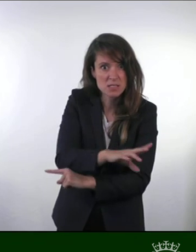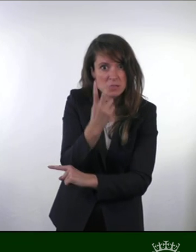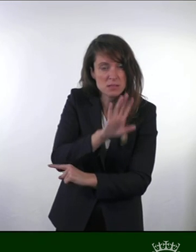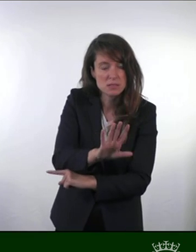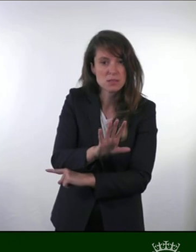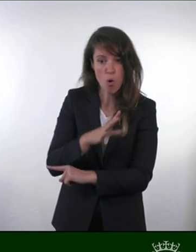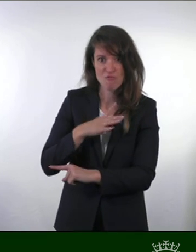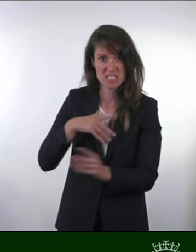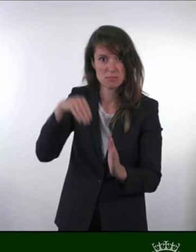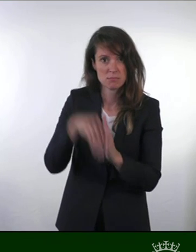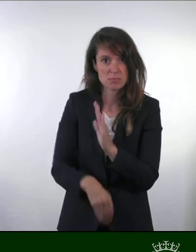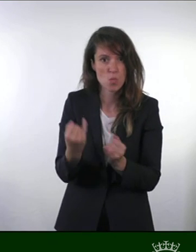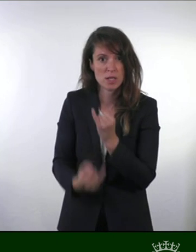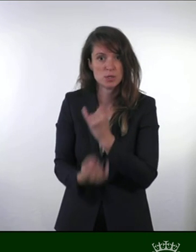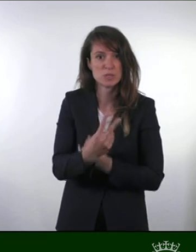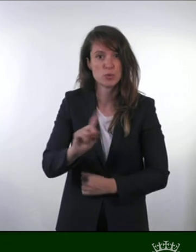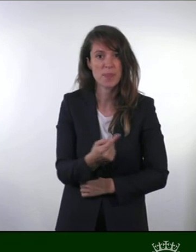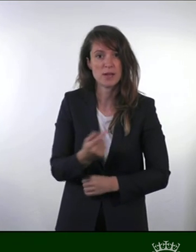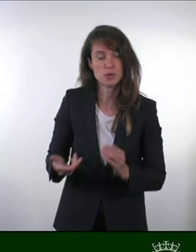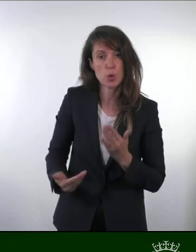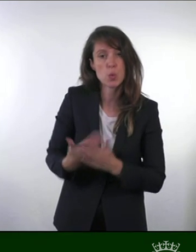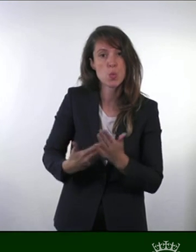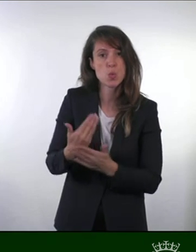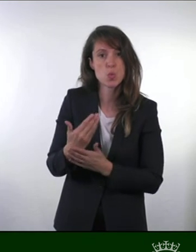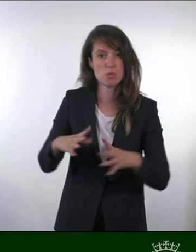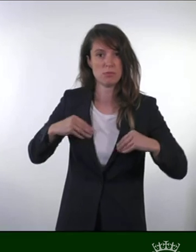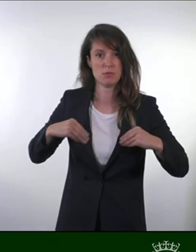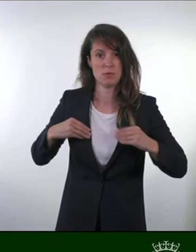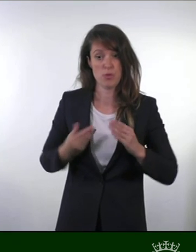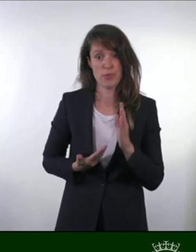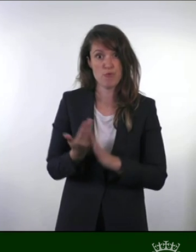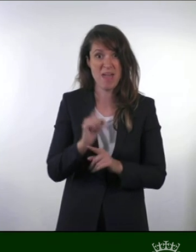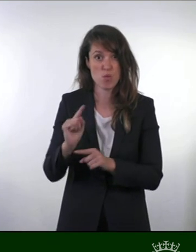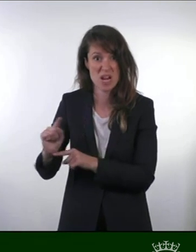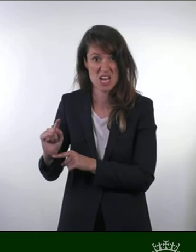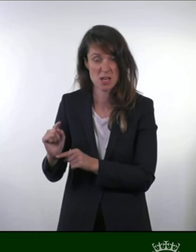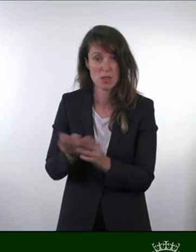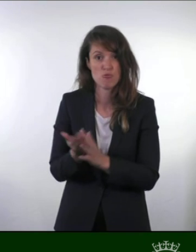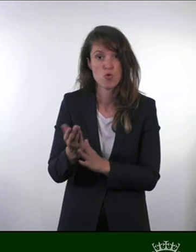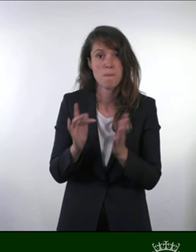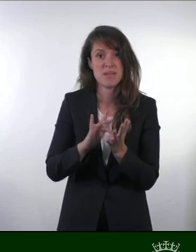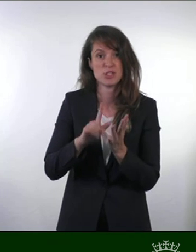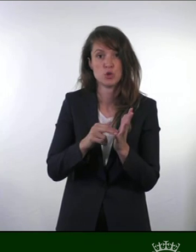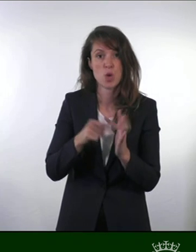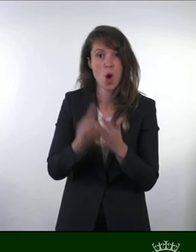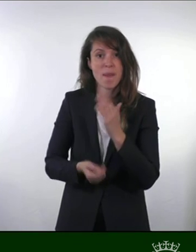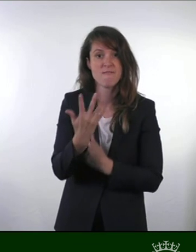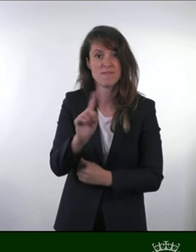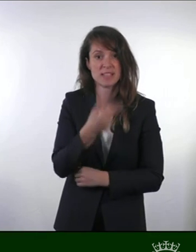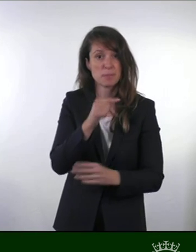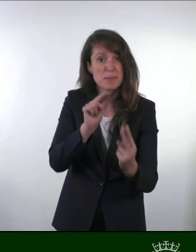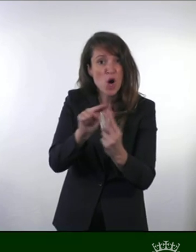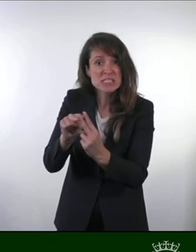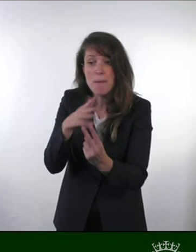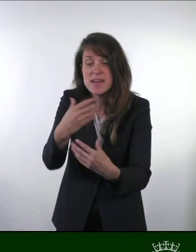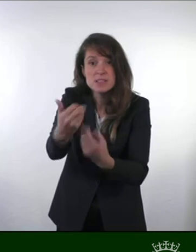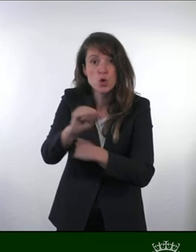of the 22,000 new cases of covid infections per week in mid-June, just 5,000 were reached and asked to provide details.